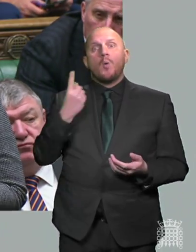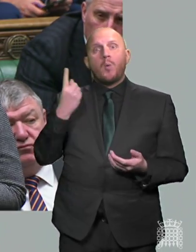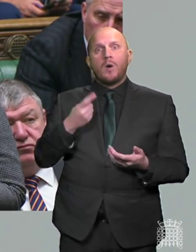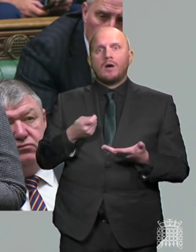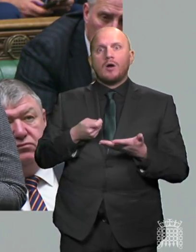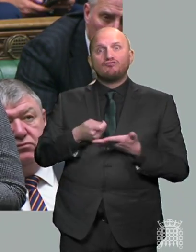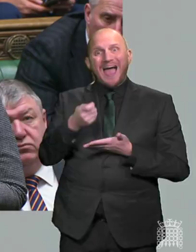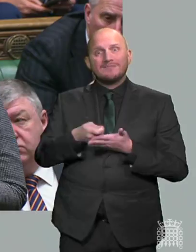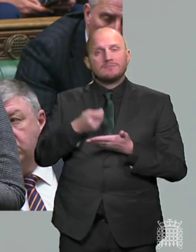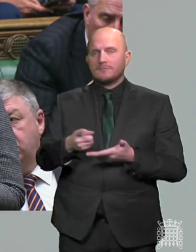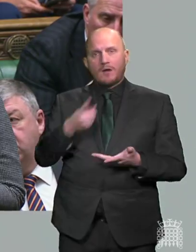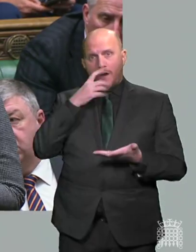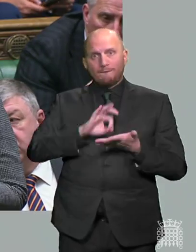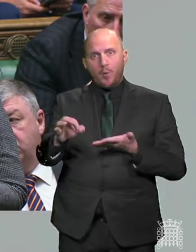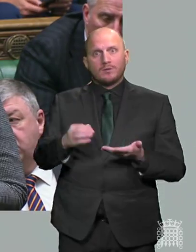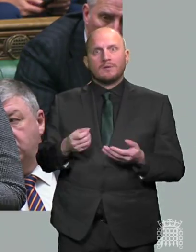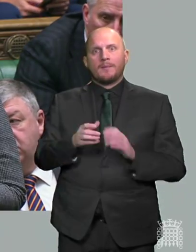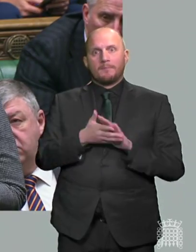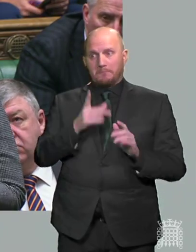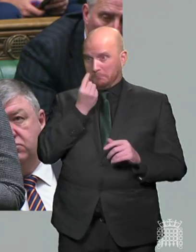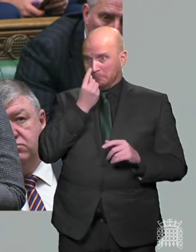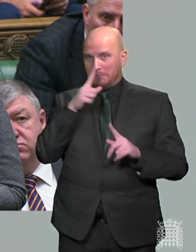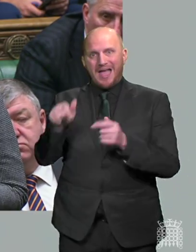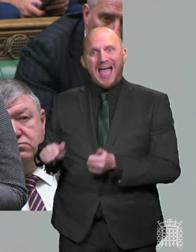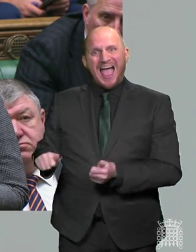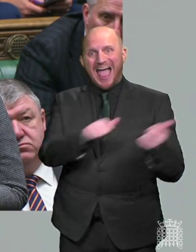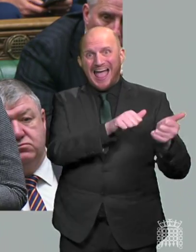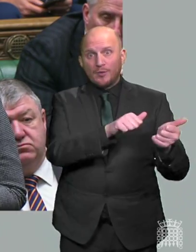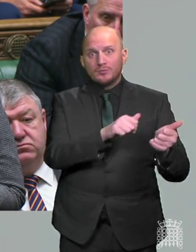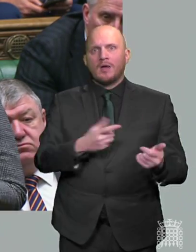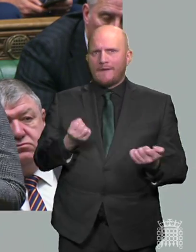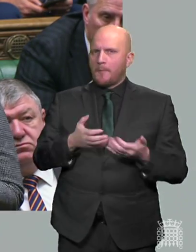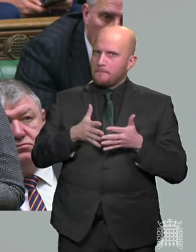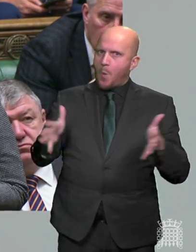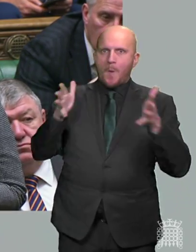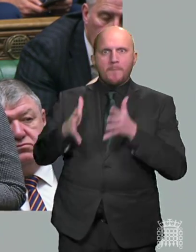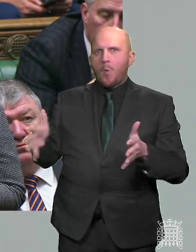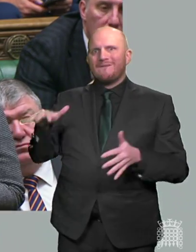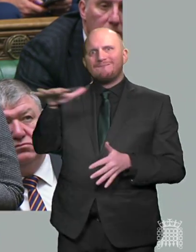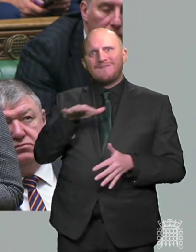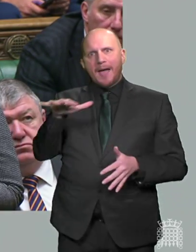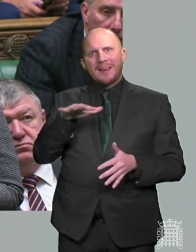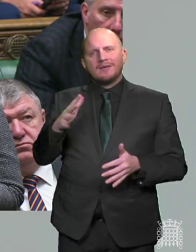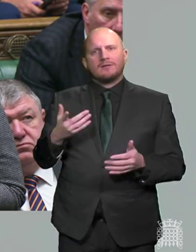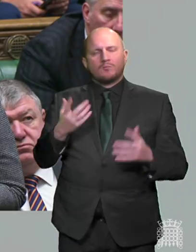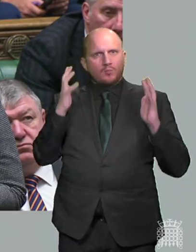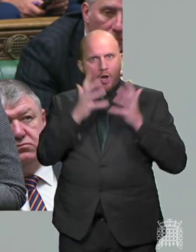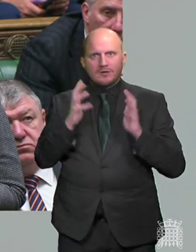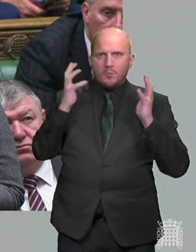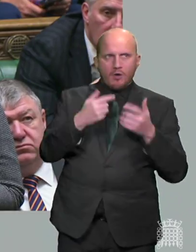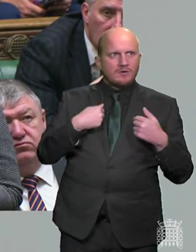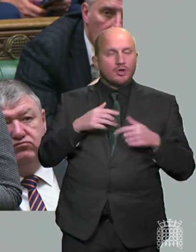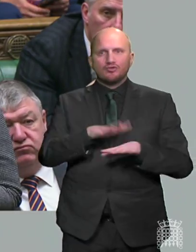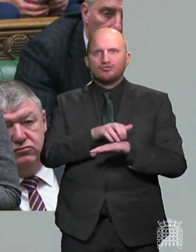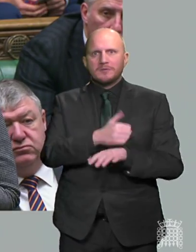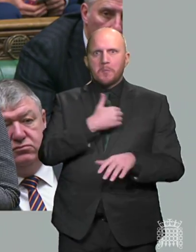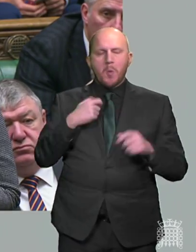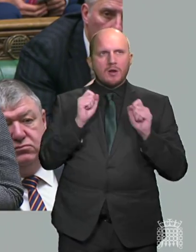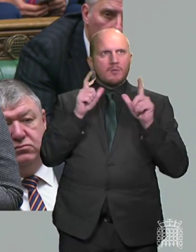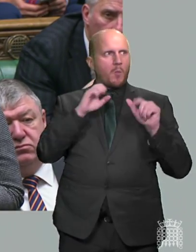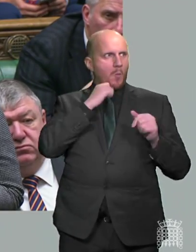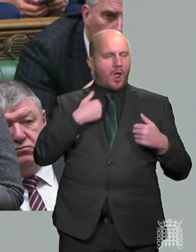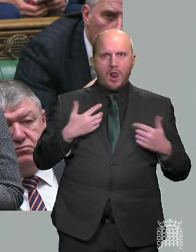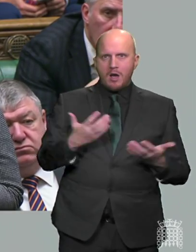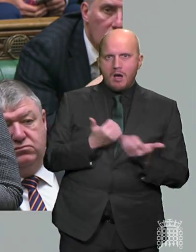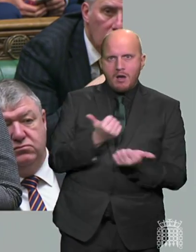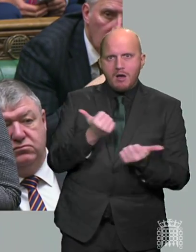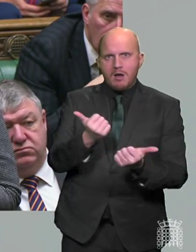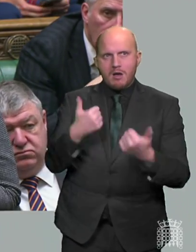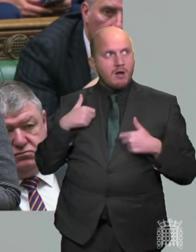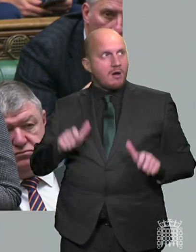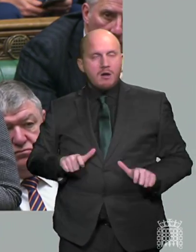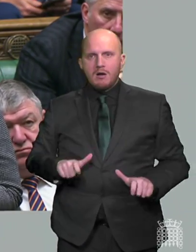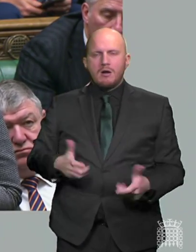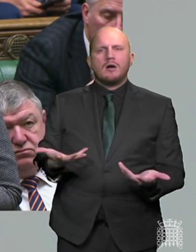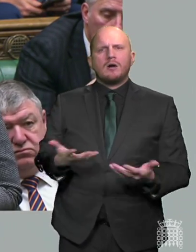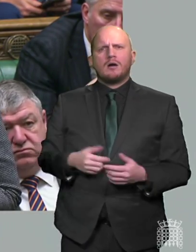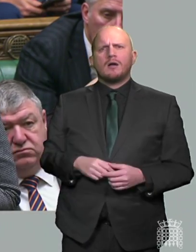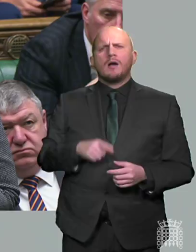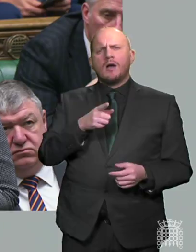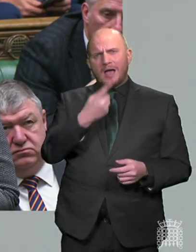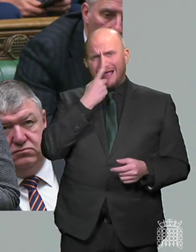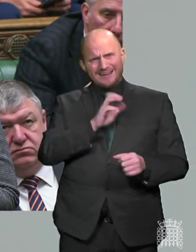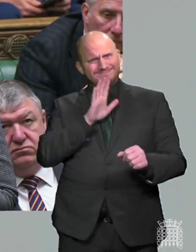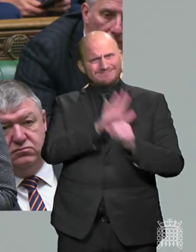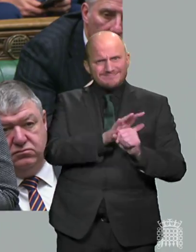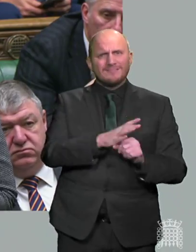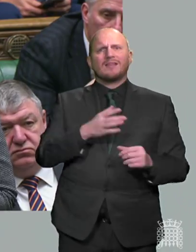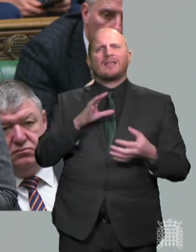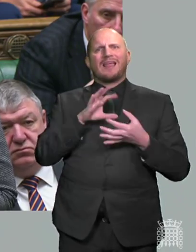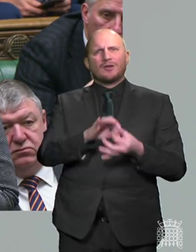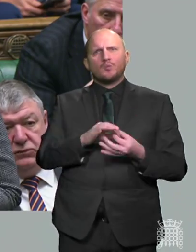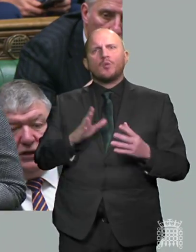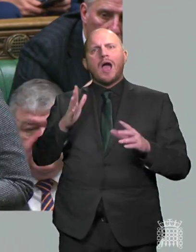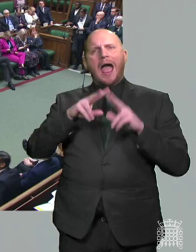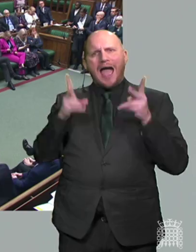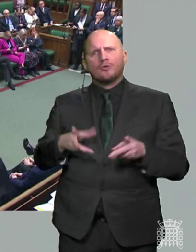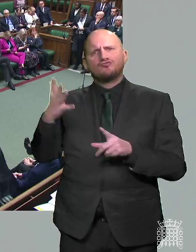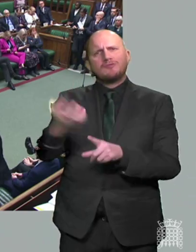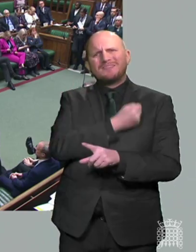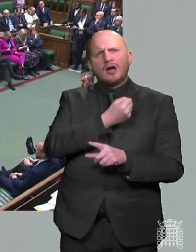Too many people are worrying about where they and their children will wake up on Christmas morning, so will the Prime Minister agree to a temporary ban on repossessions and evictions over the festive period so that nobody has to live in fear of losing their home this Christmas?